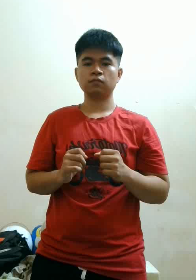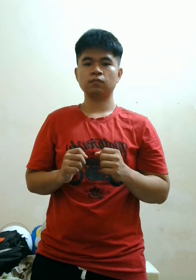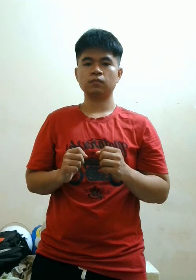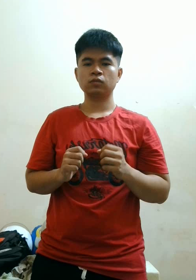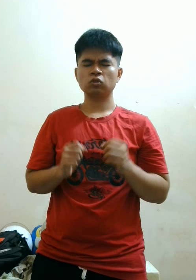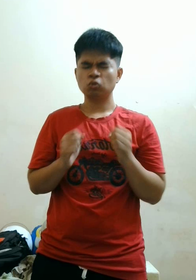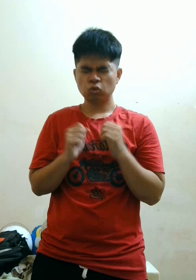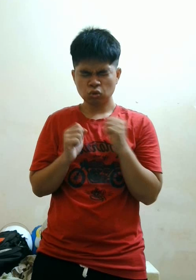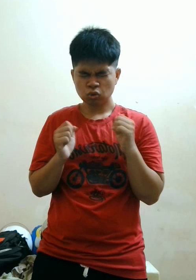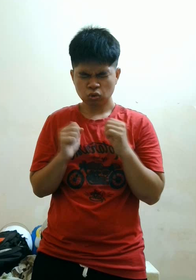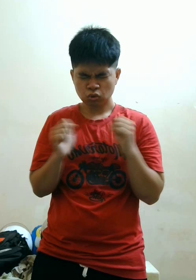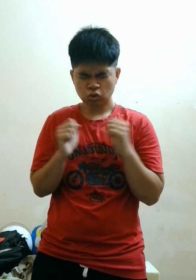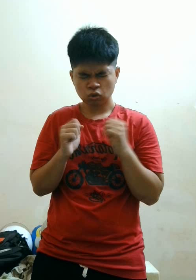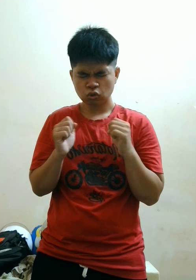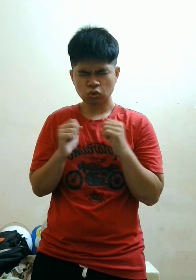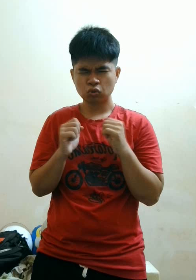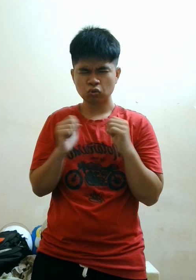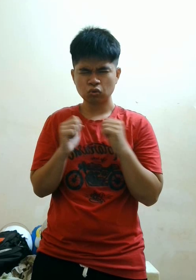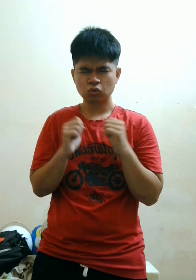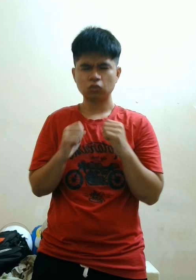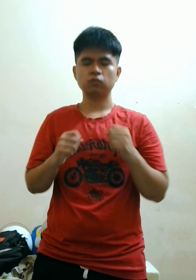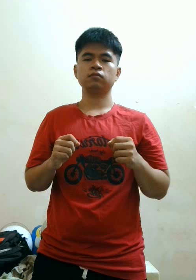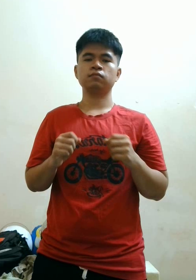lanh